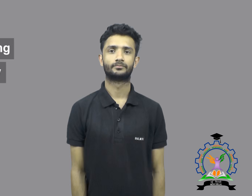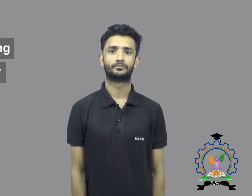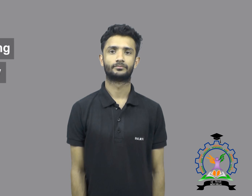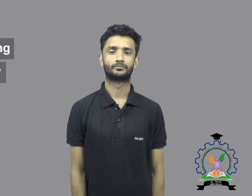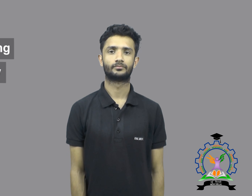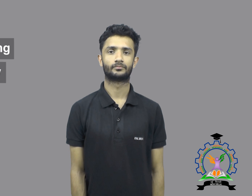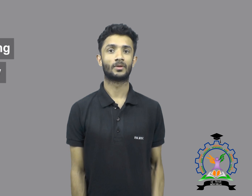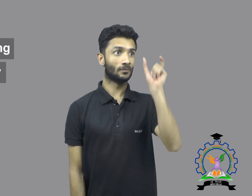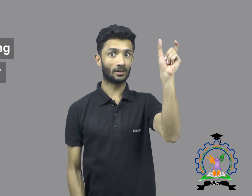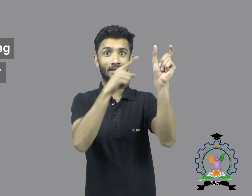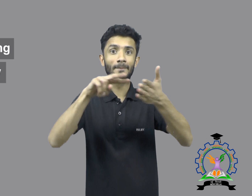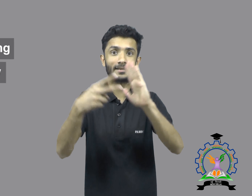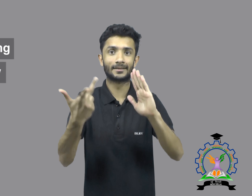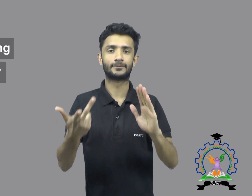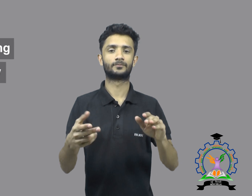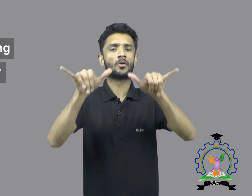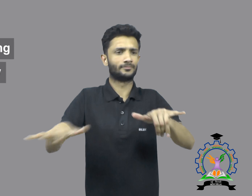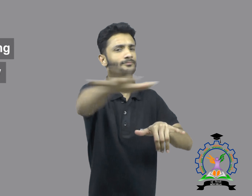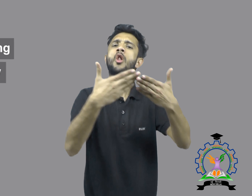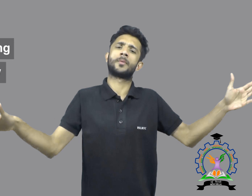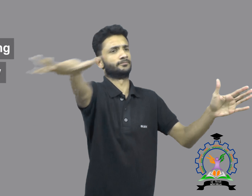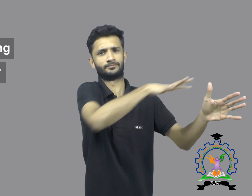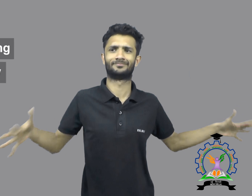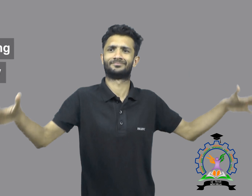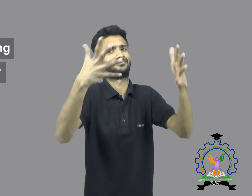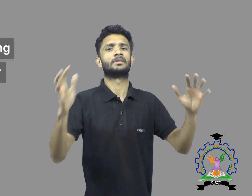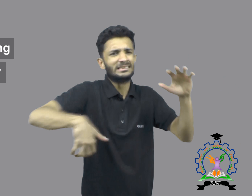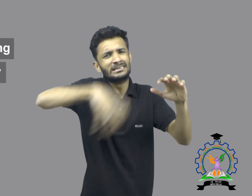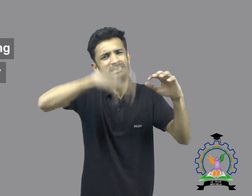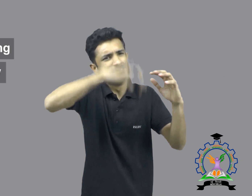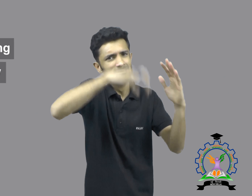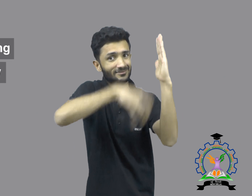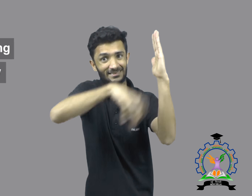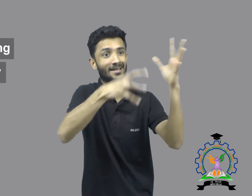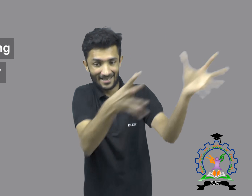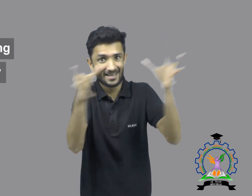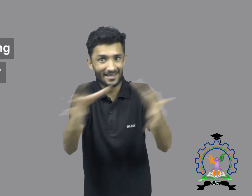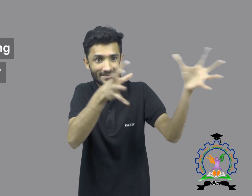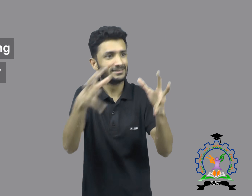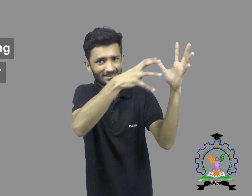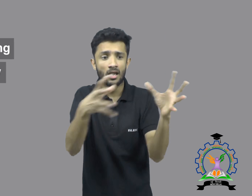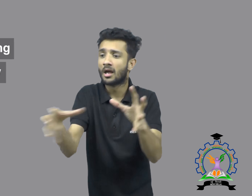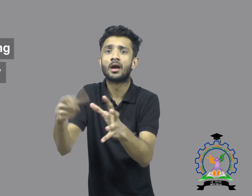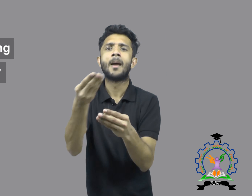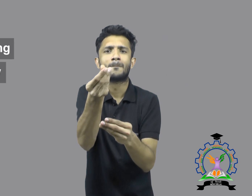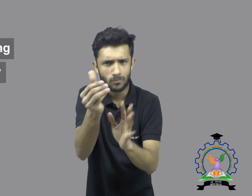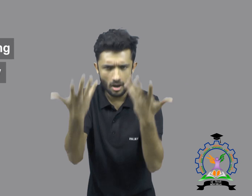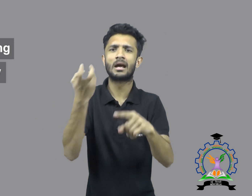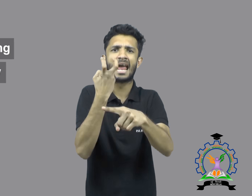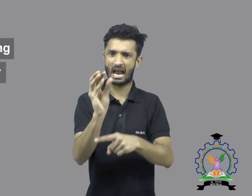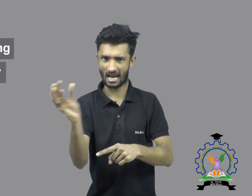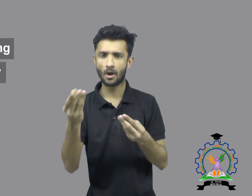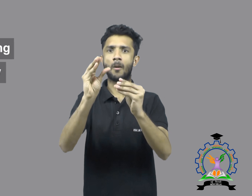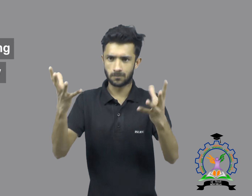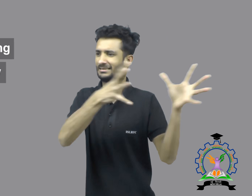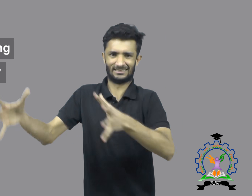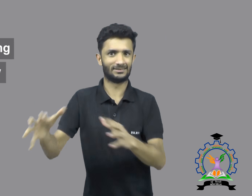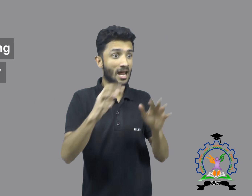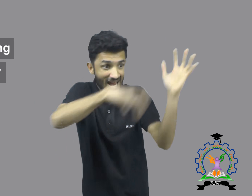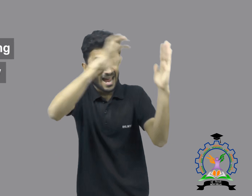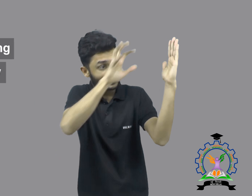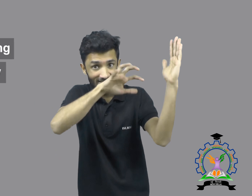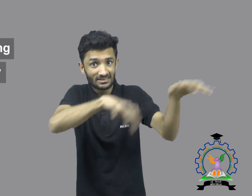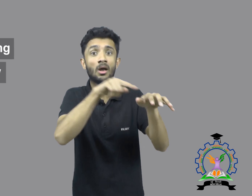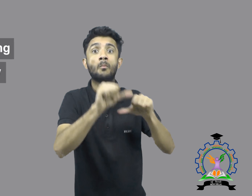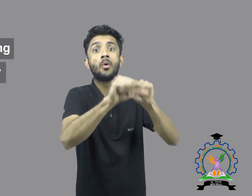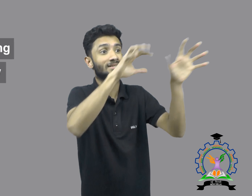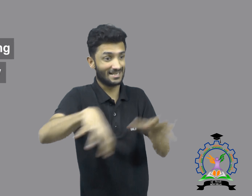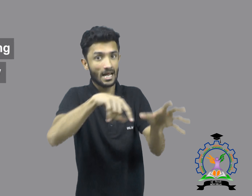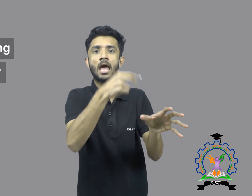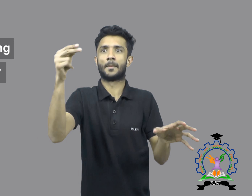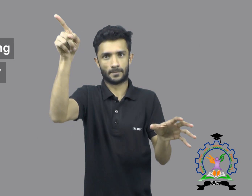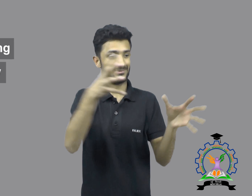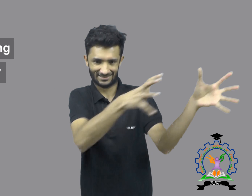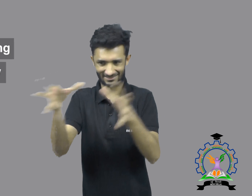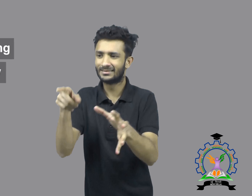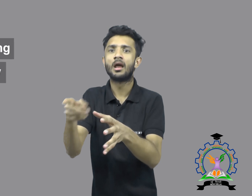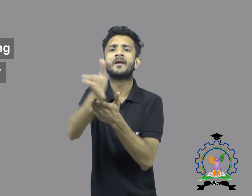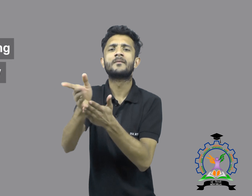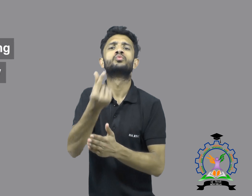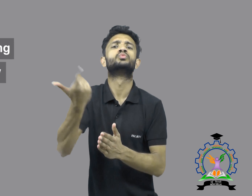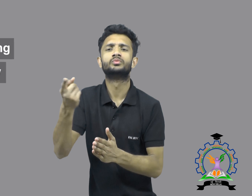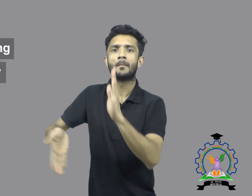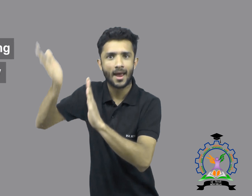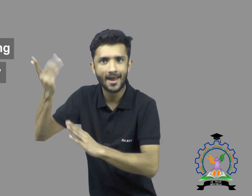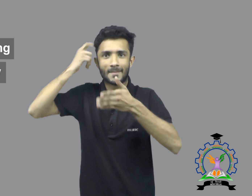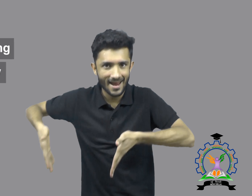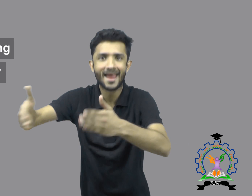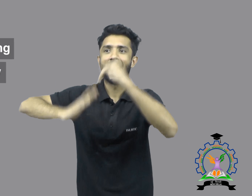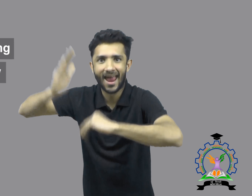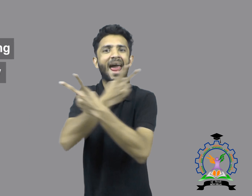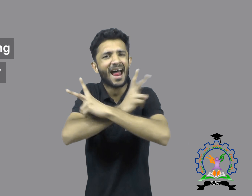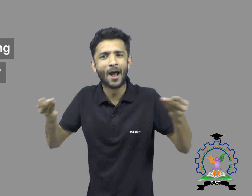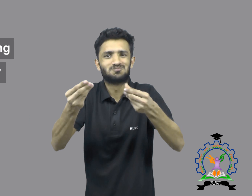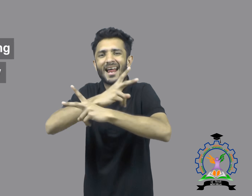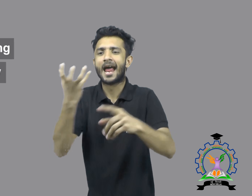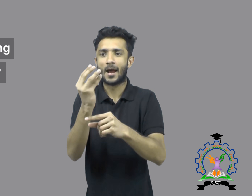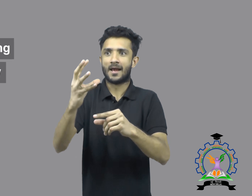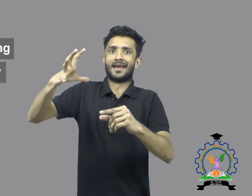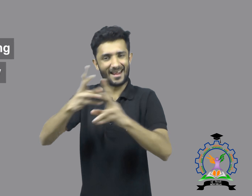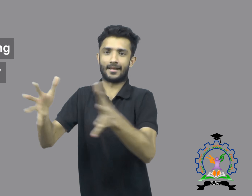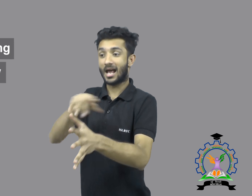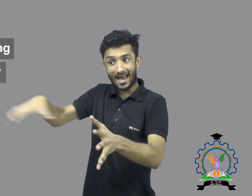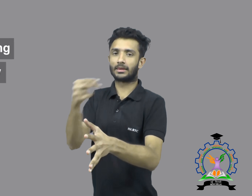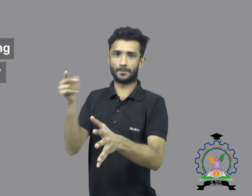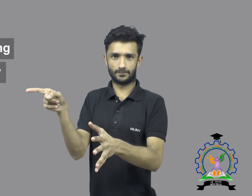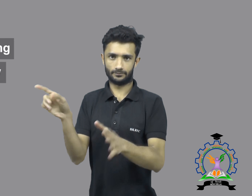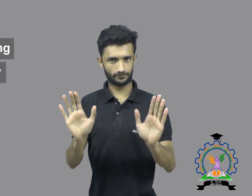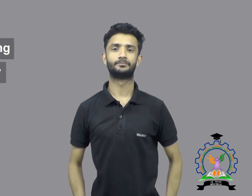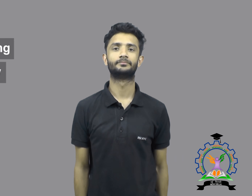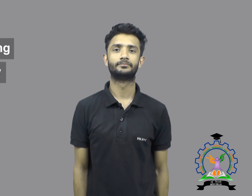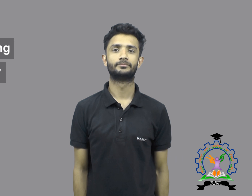Quarrying and Quarry